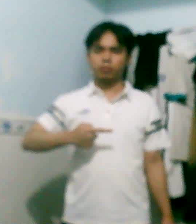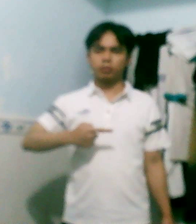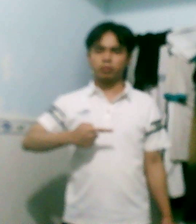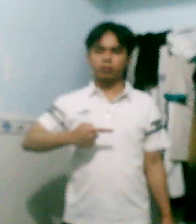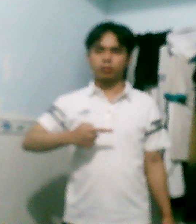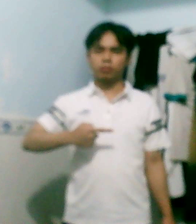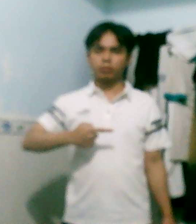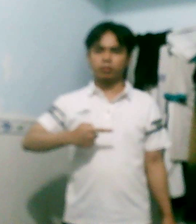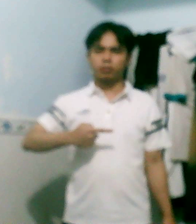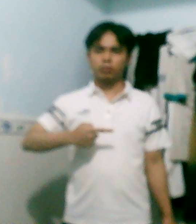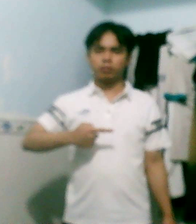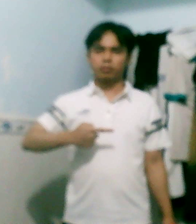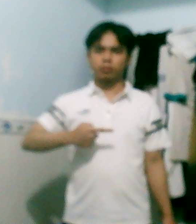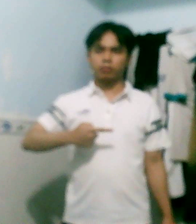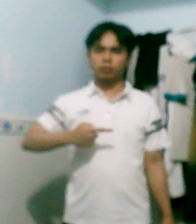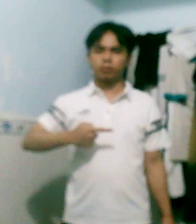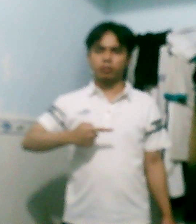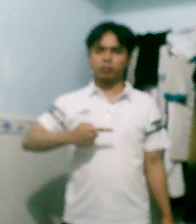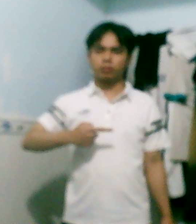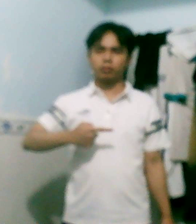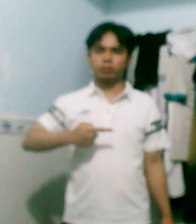g